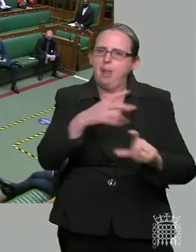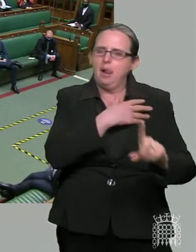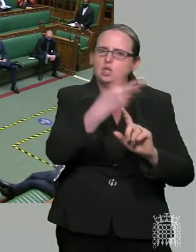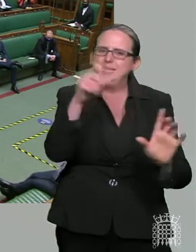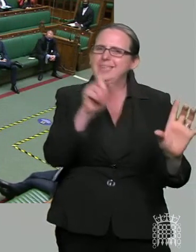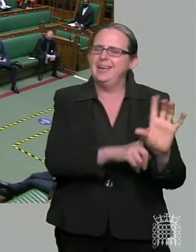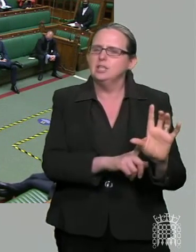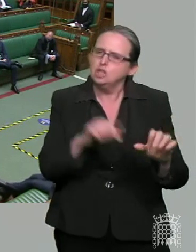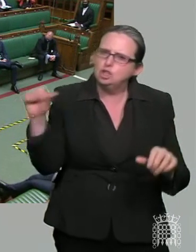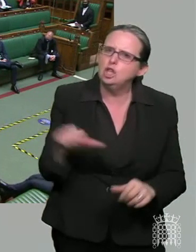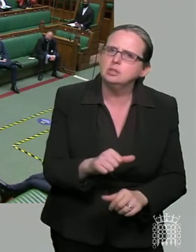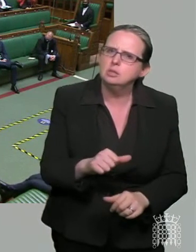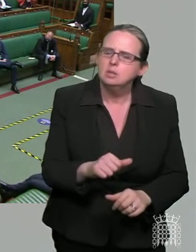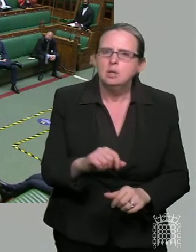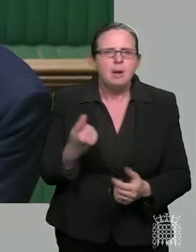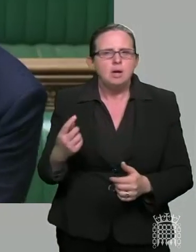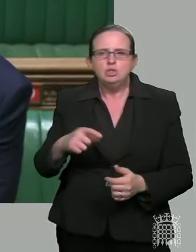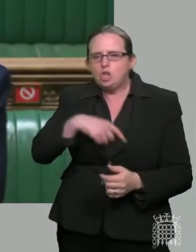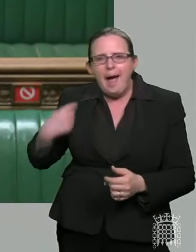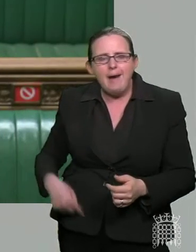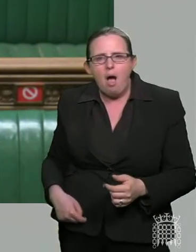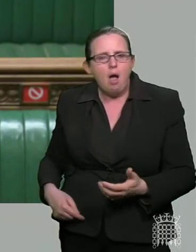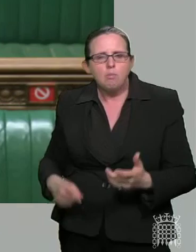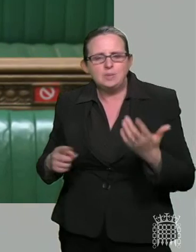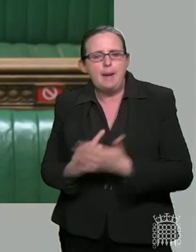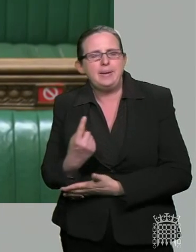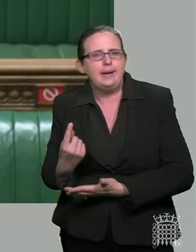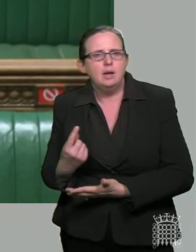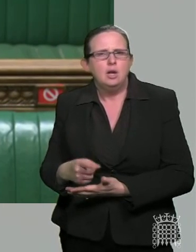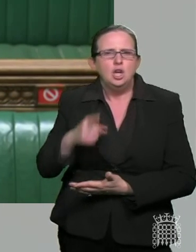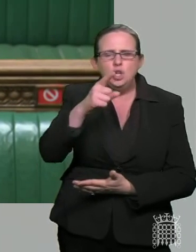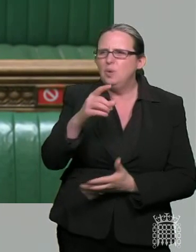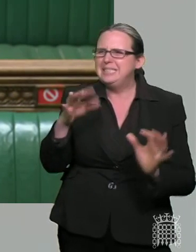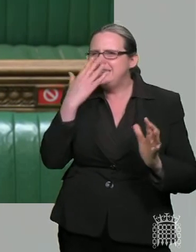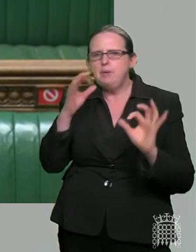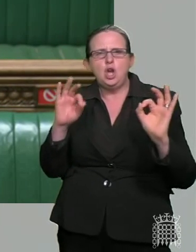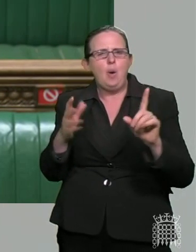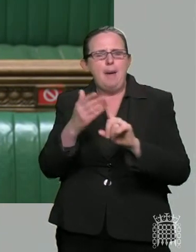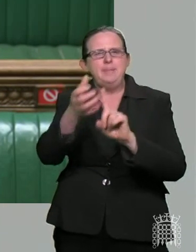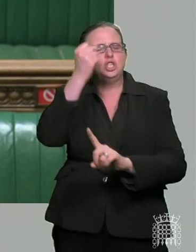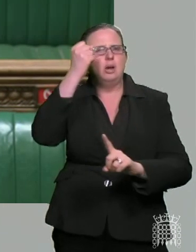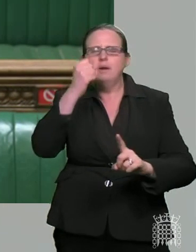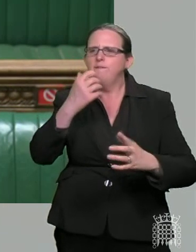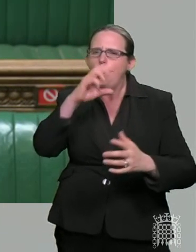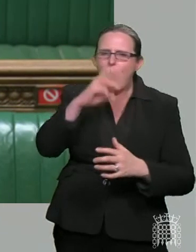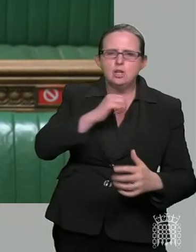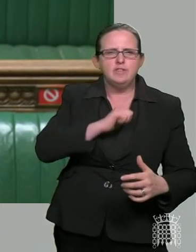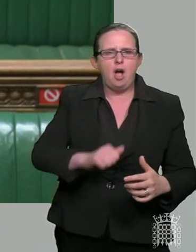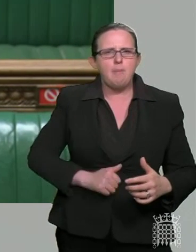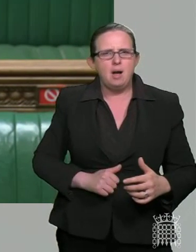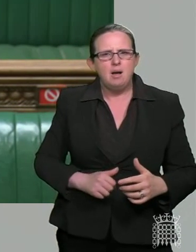What about China? Has the honourable Gentleman no ambition for the people of this country, the people of Wales or Welsh farmers?